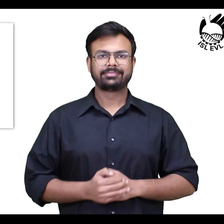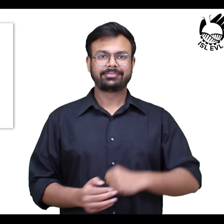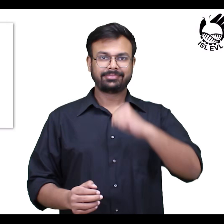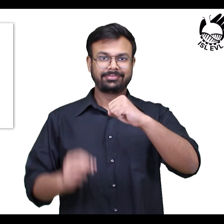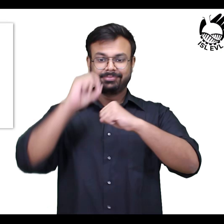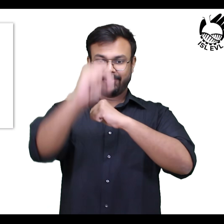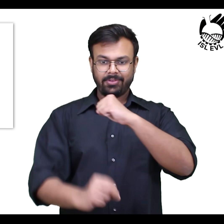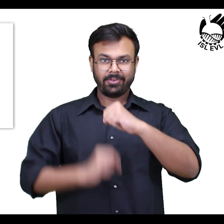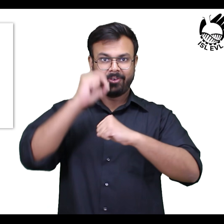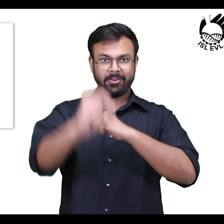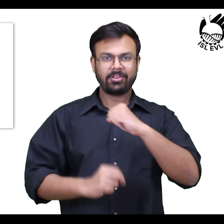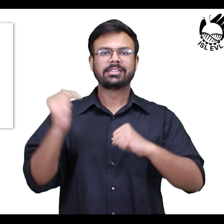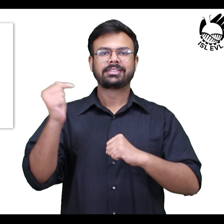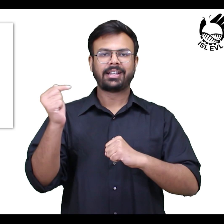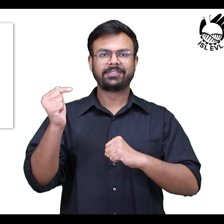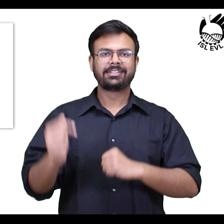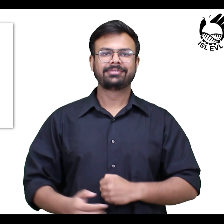Anion